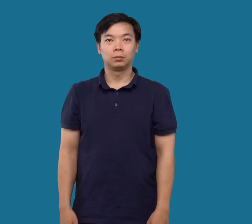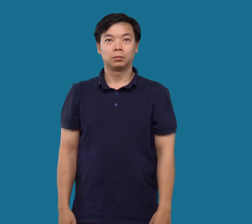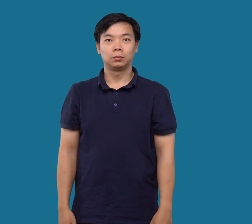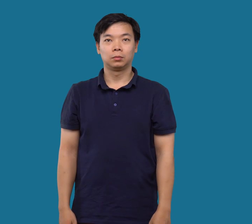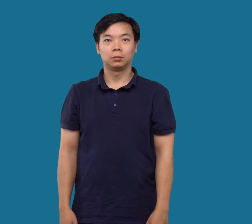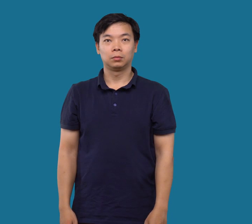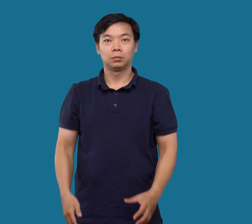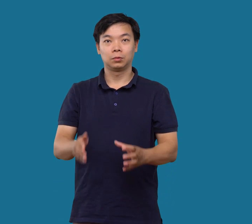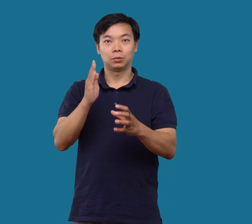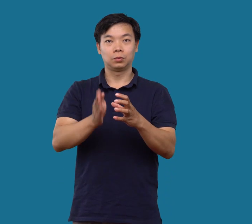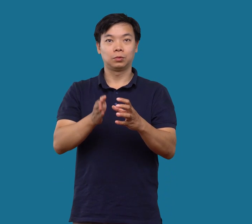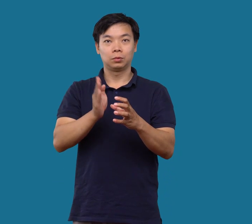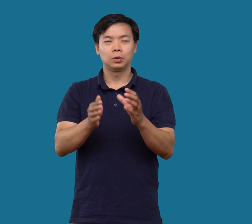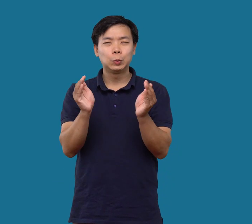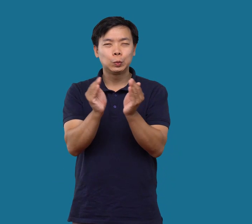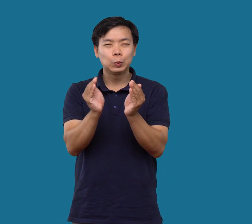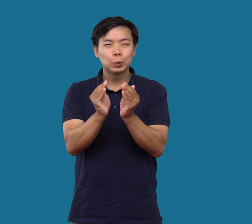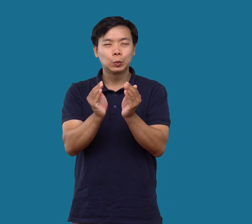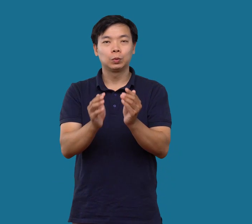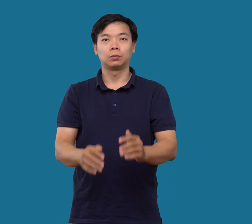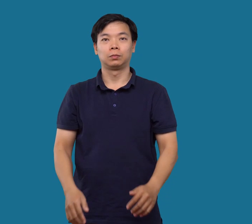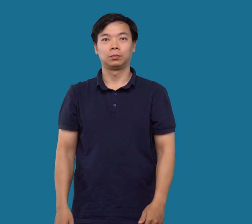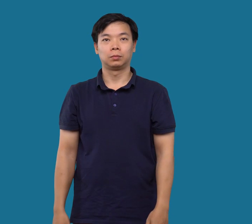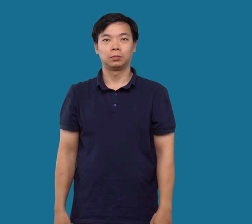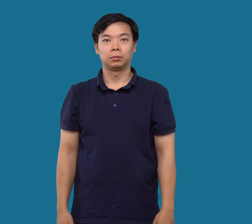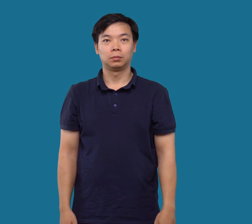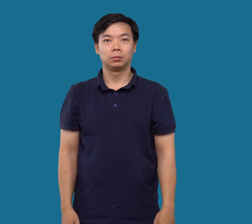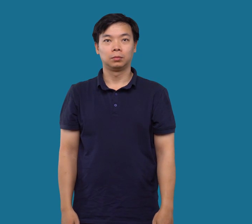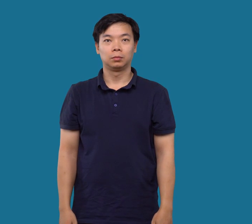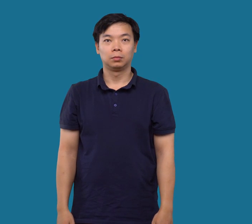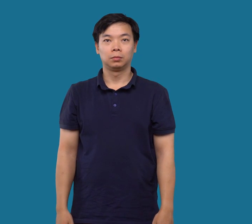quả dừa xiêm